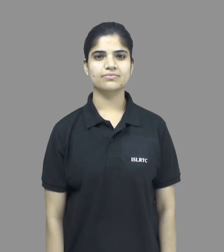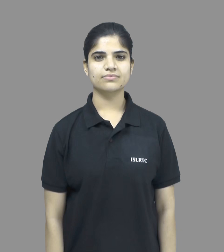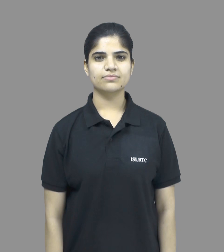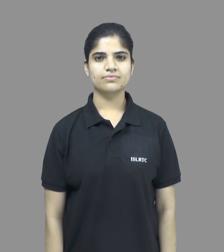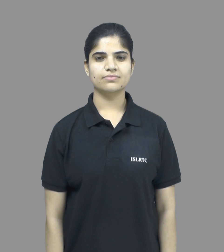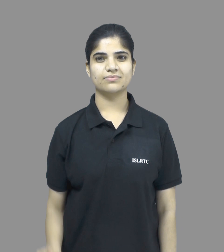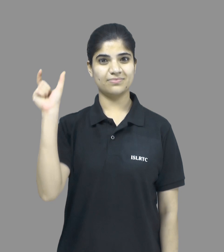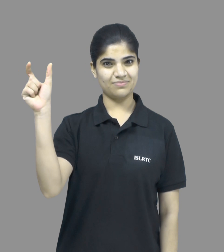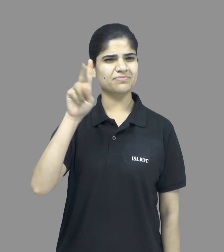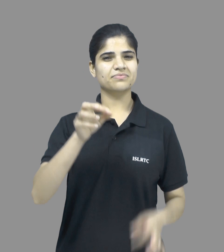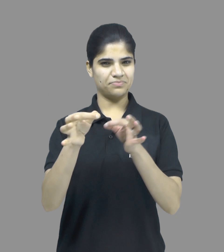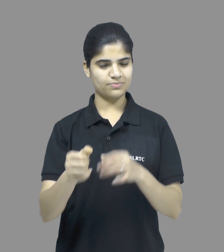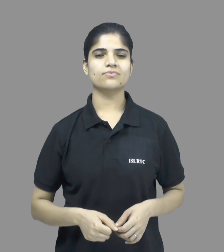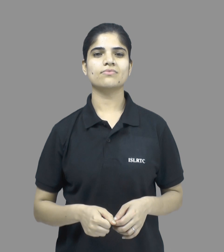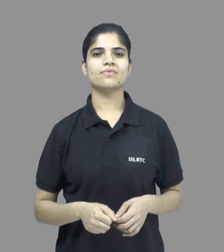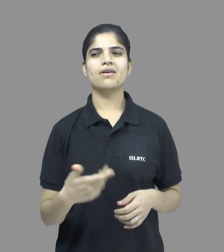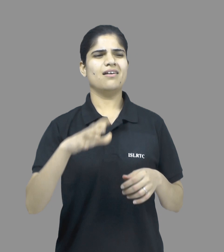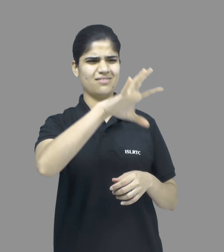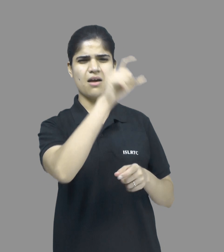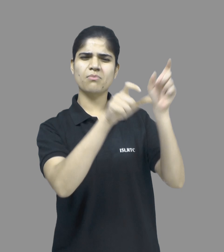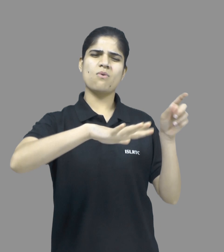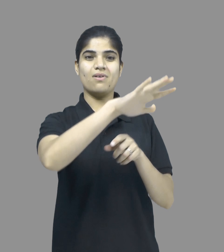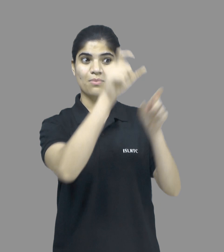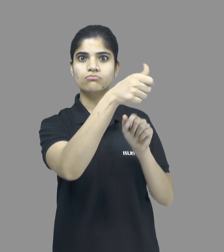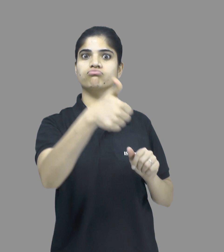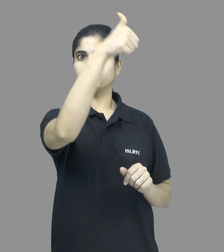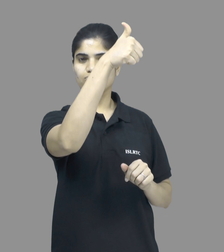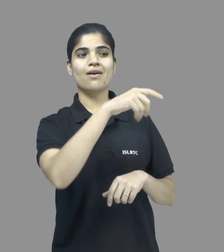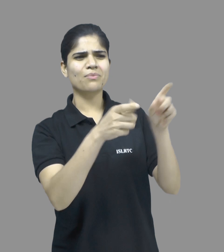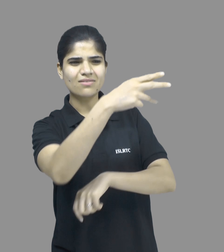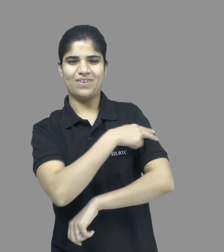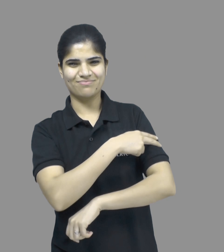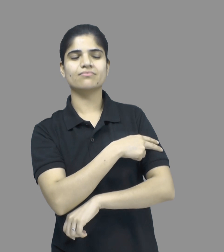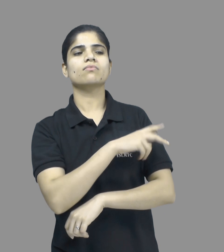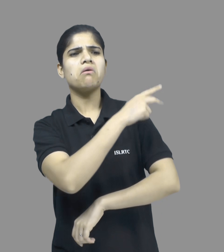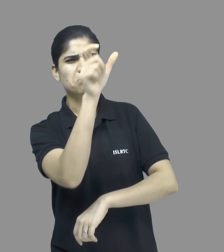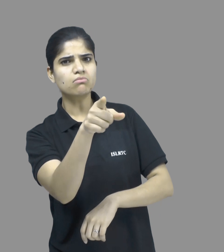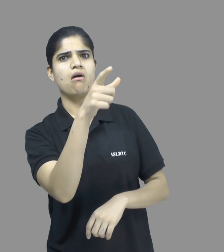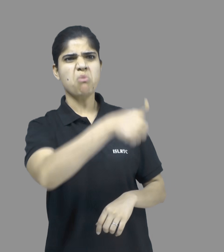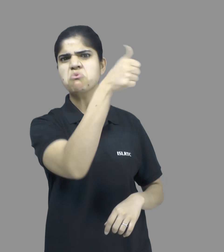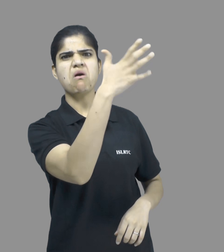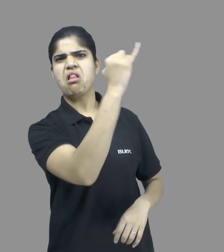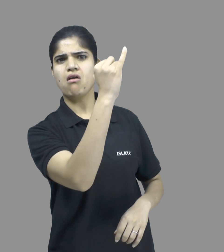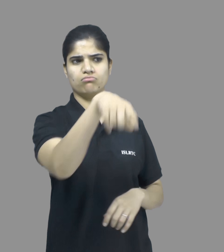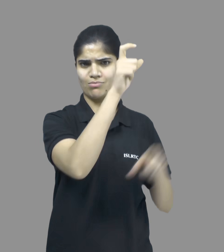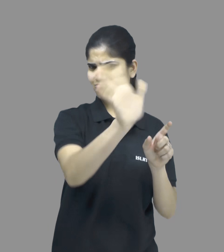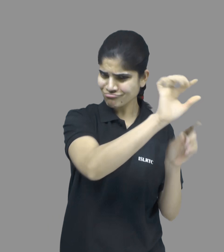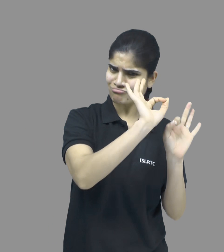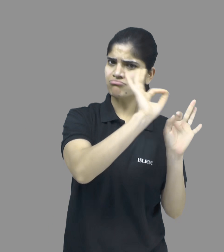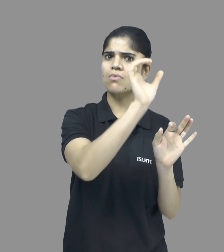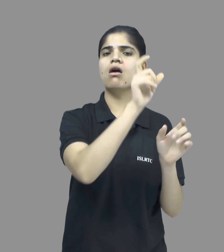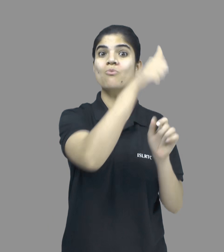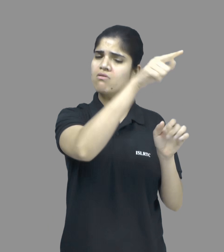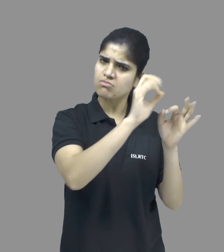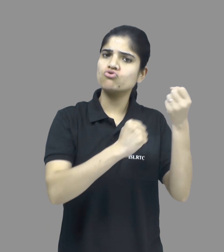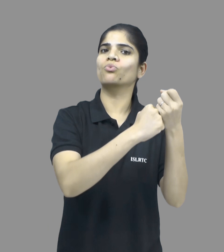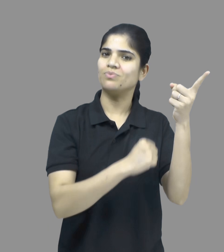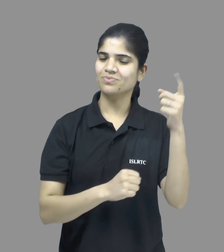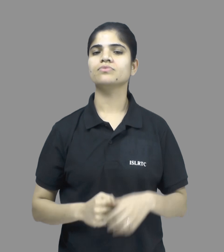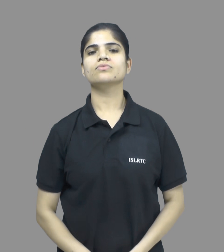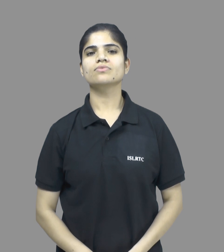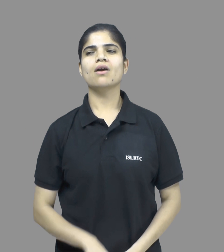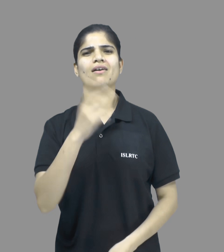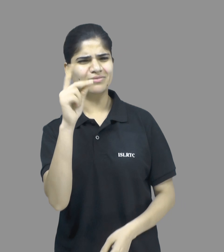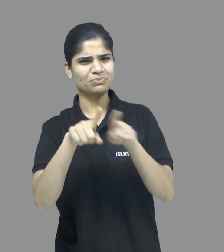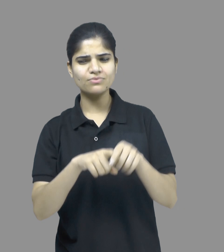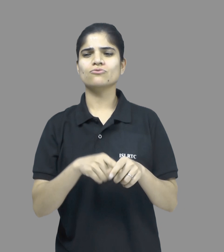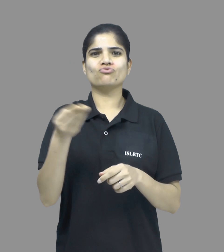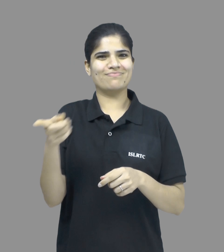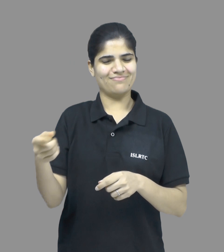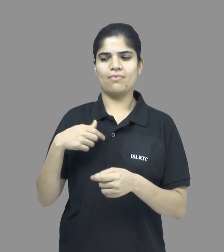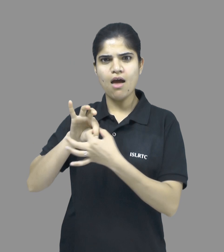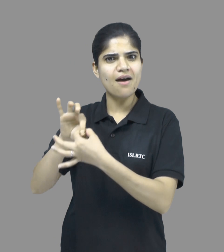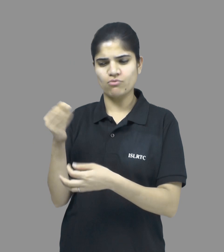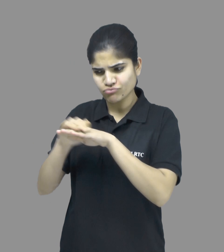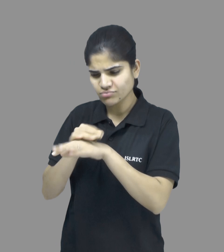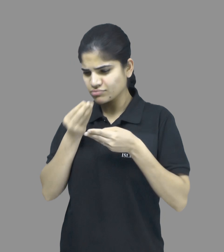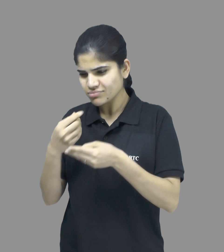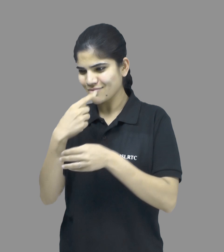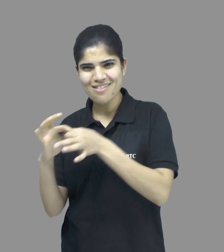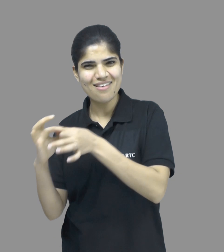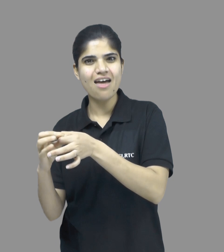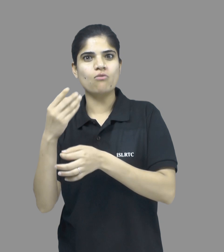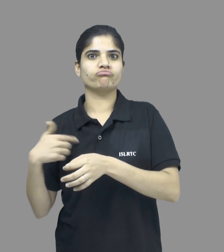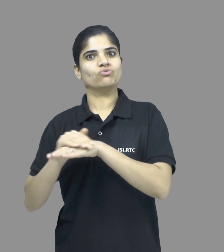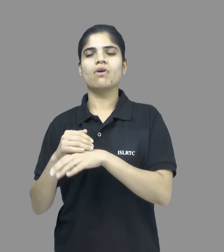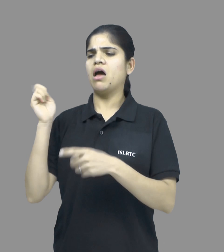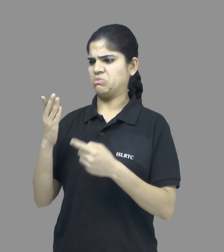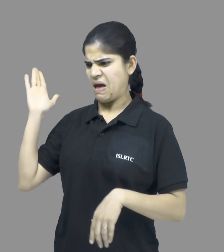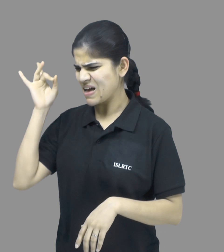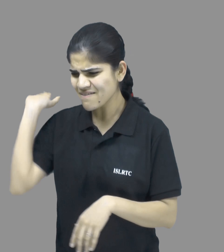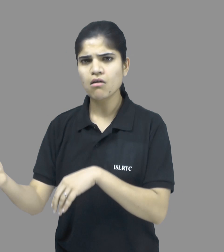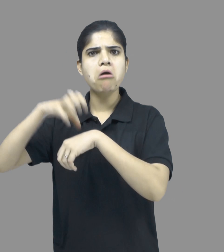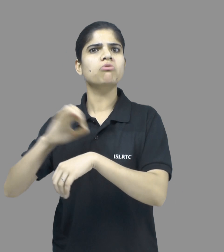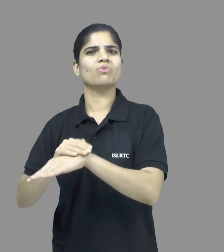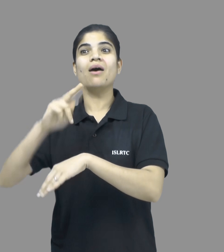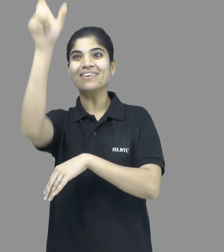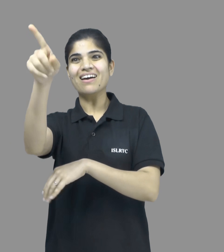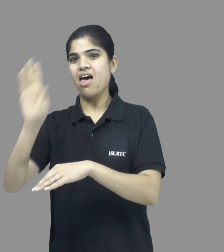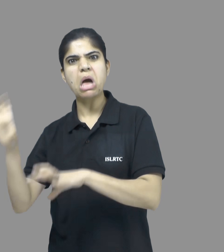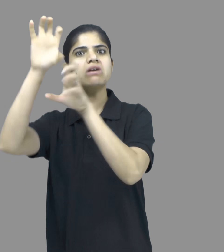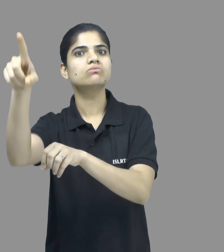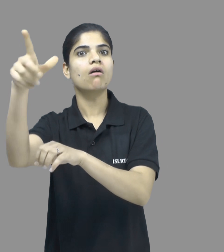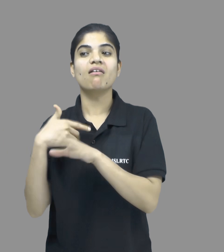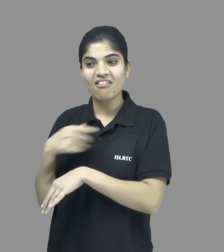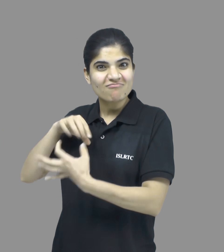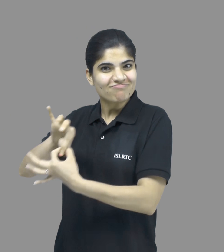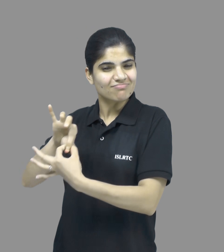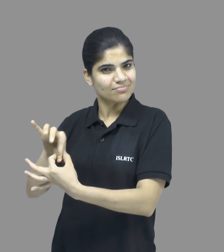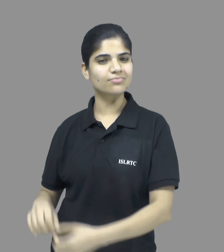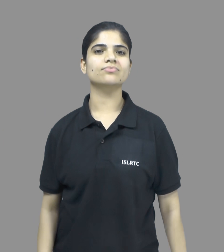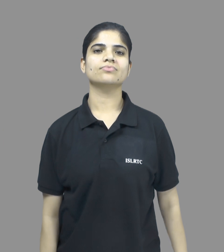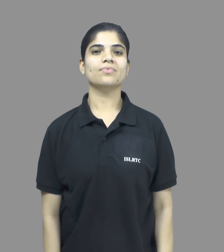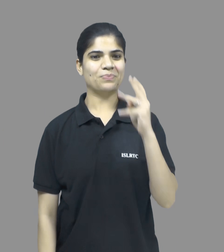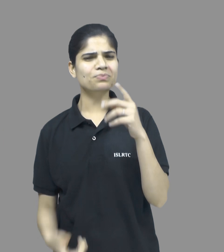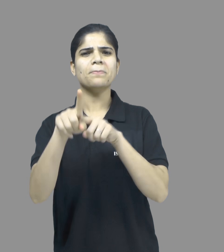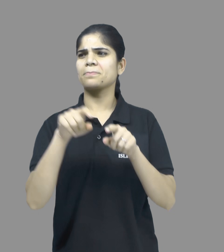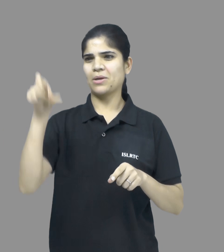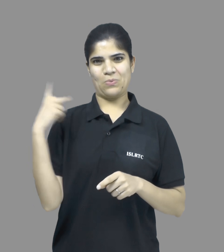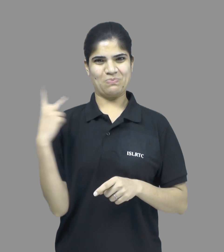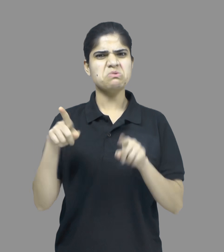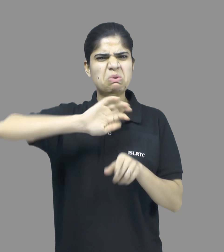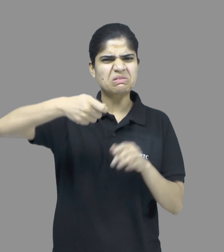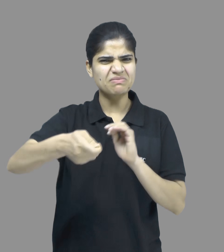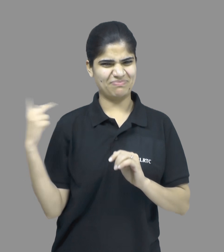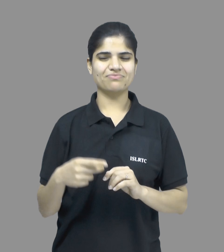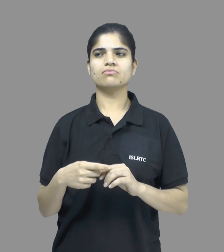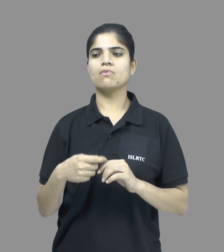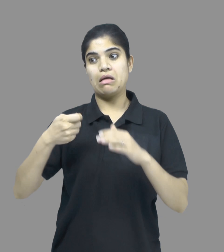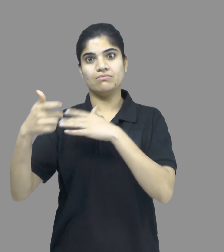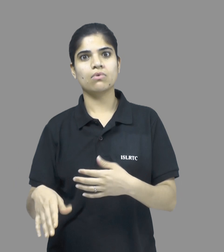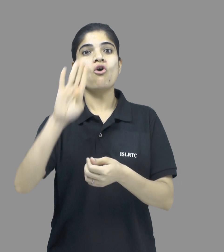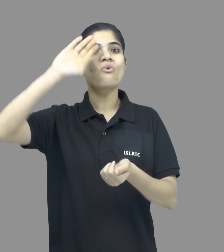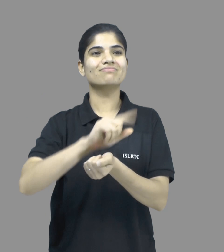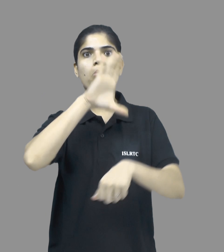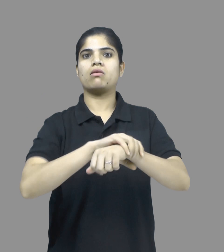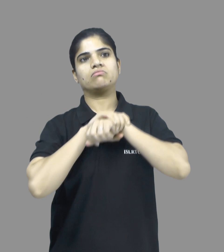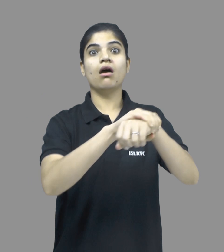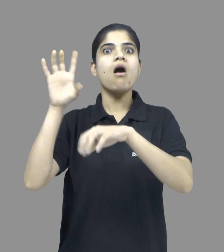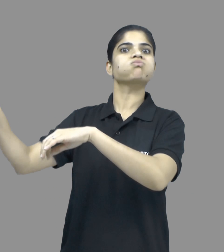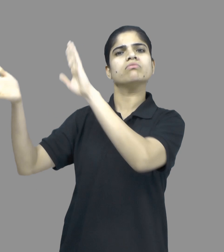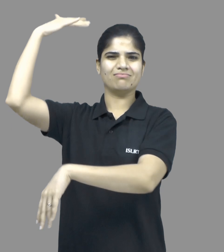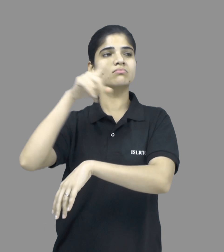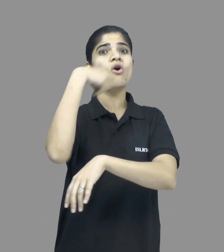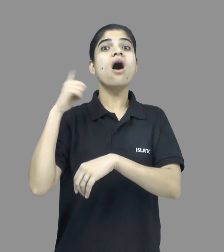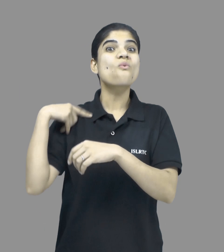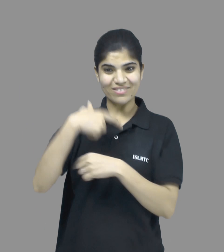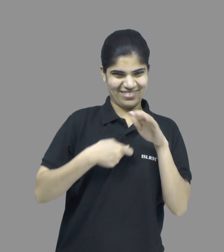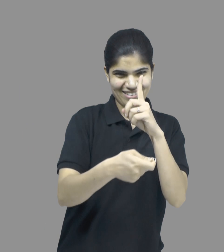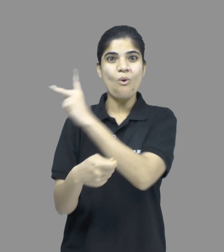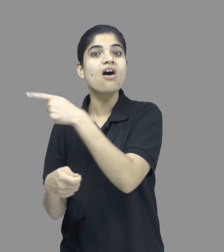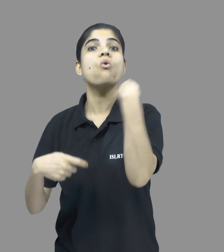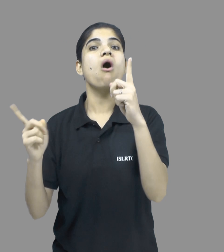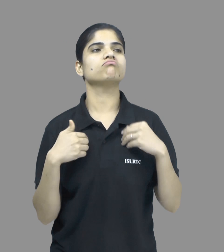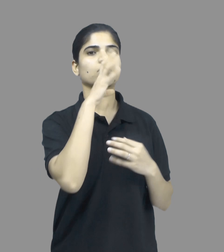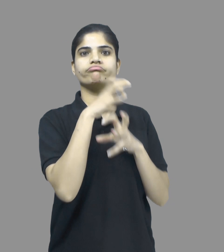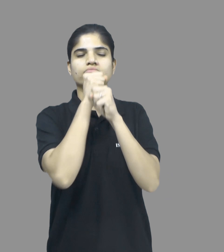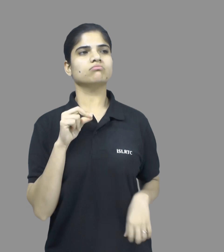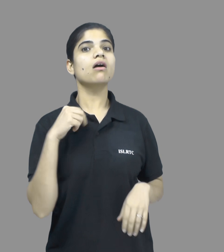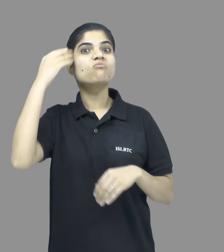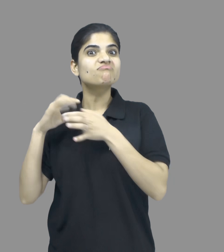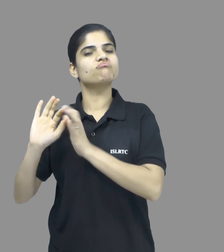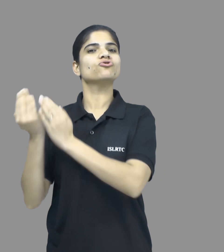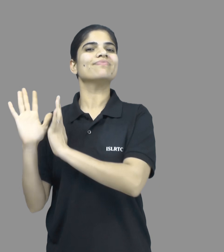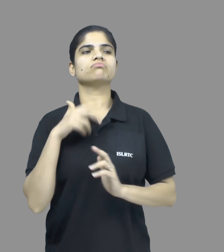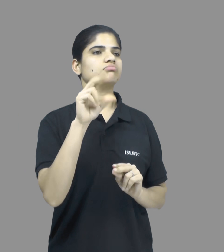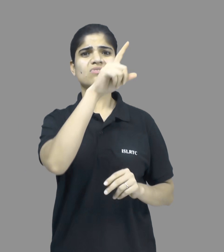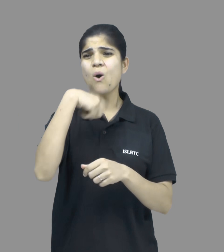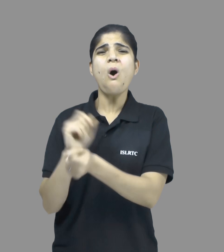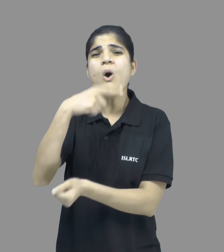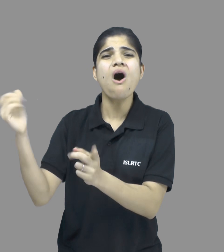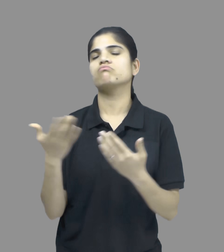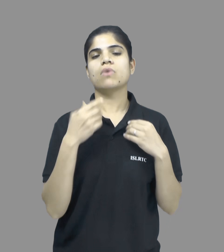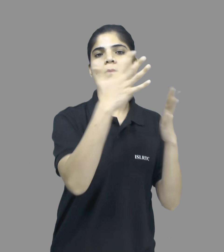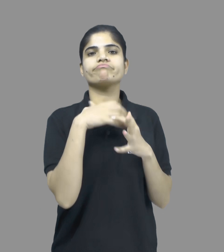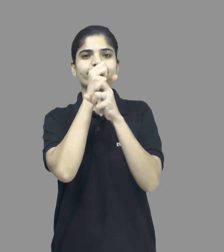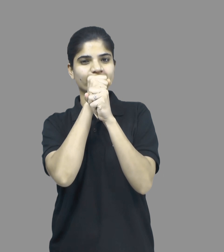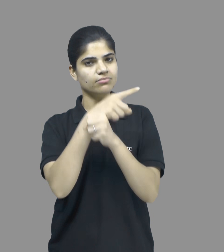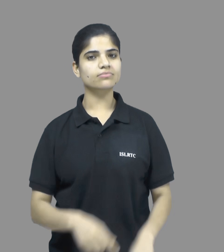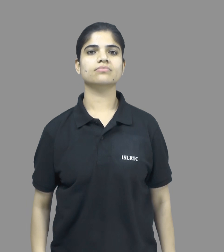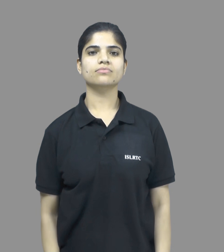Loyal